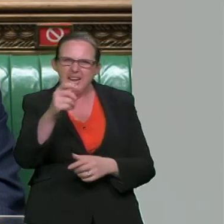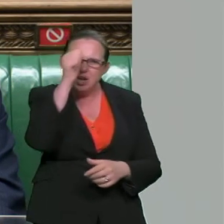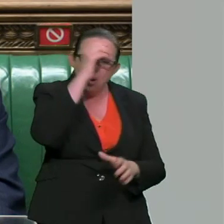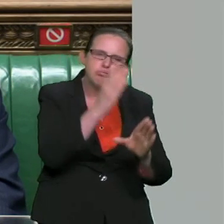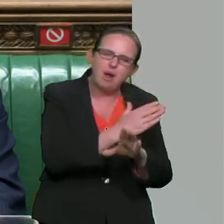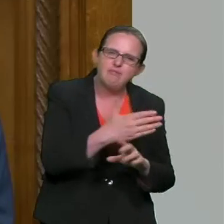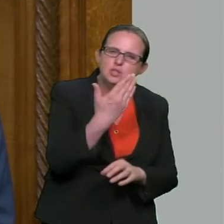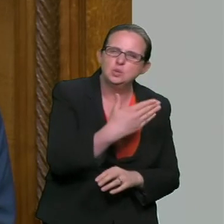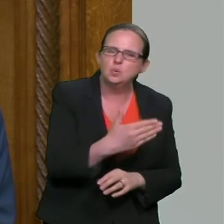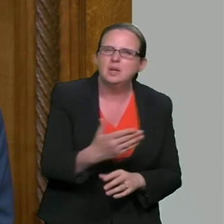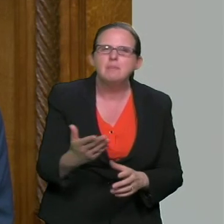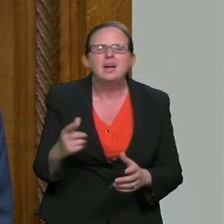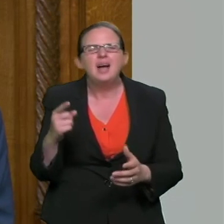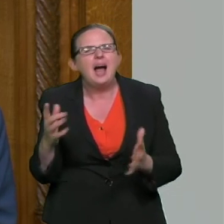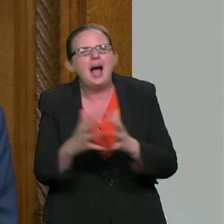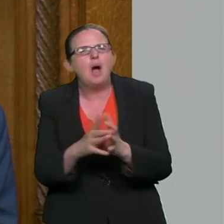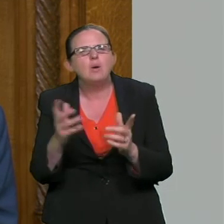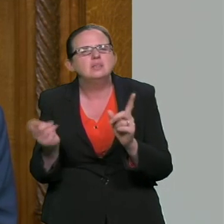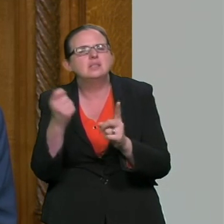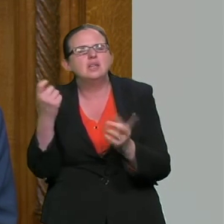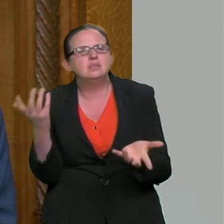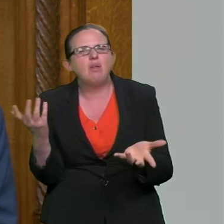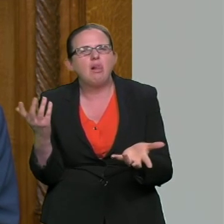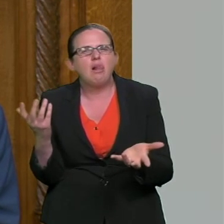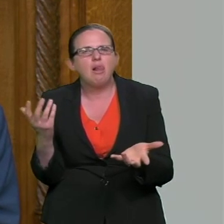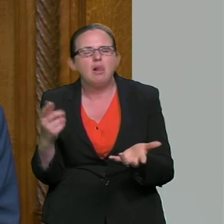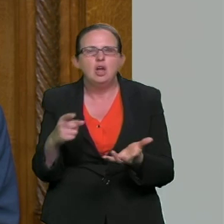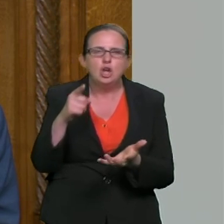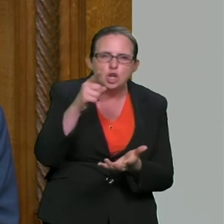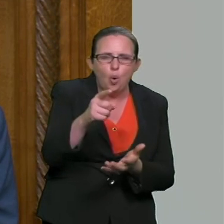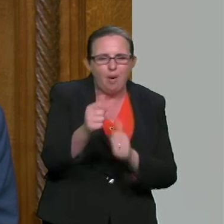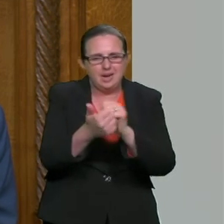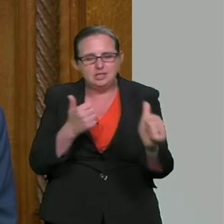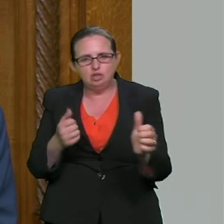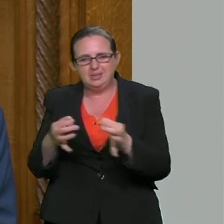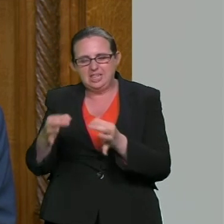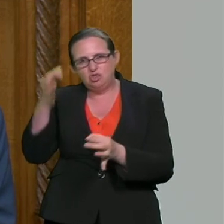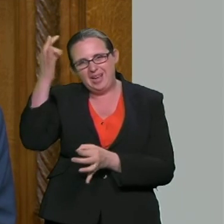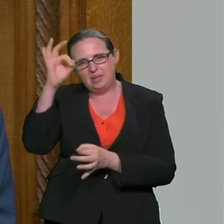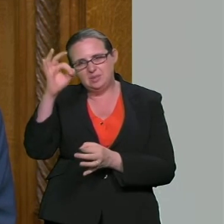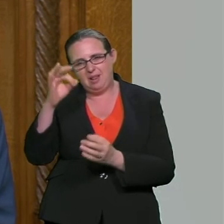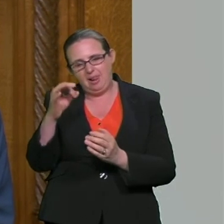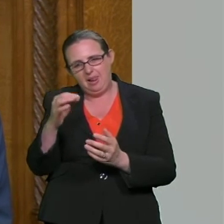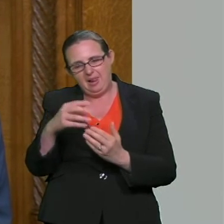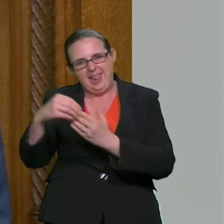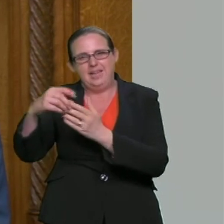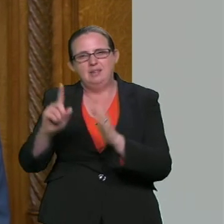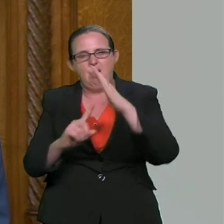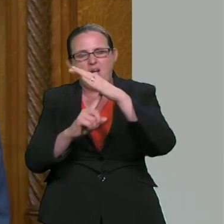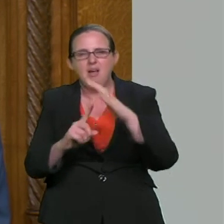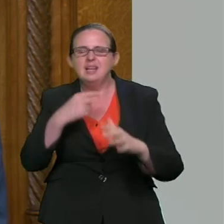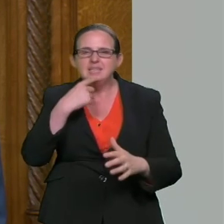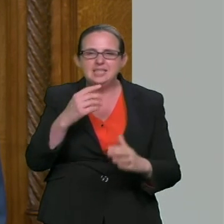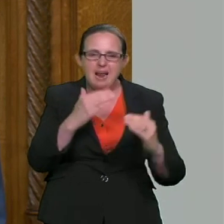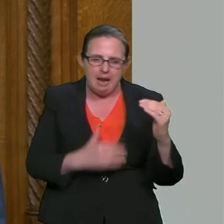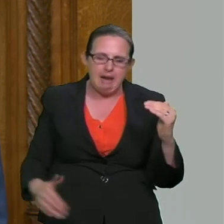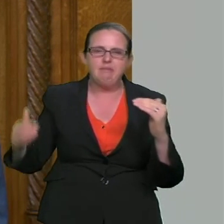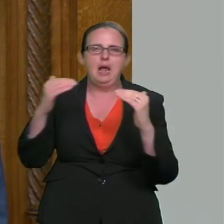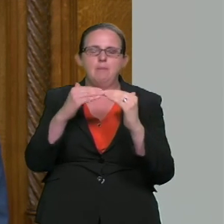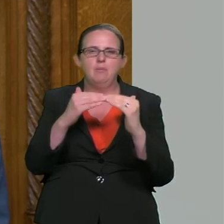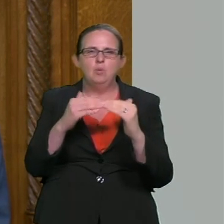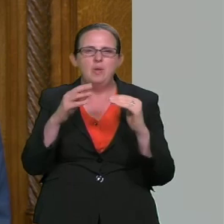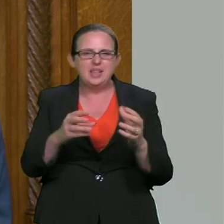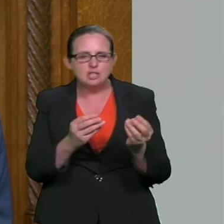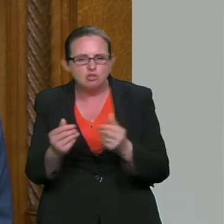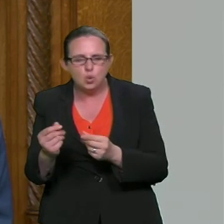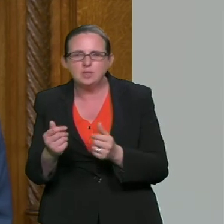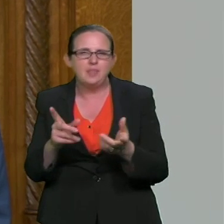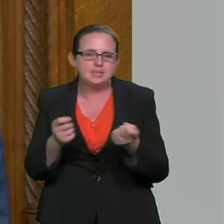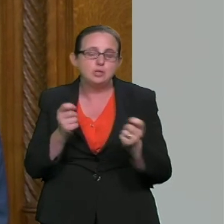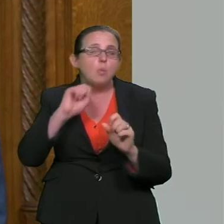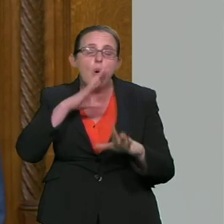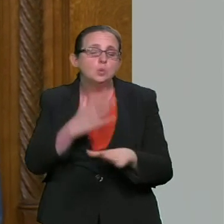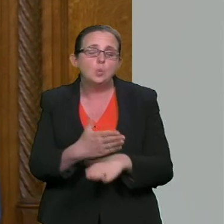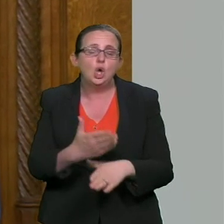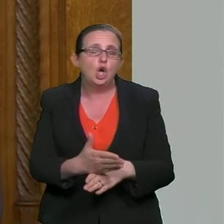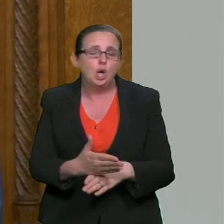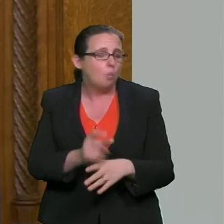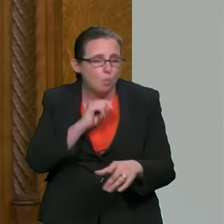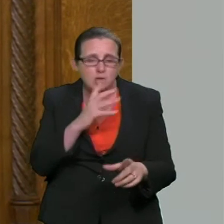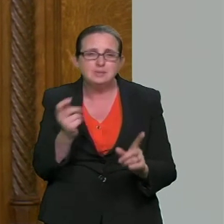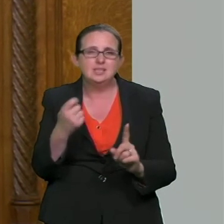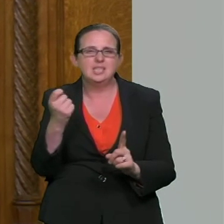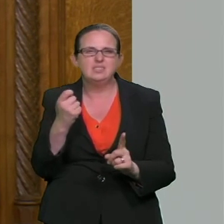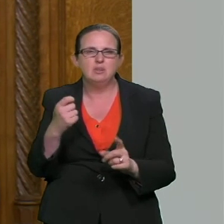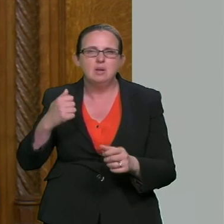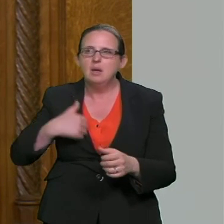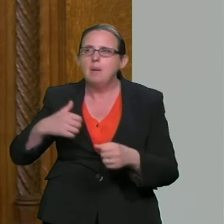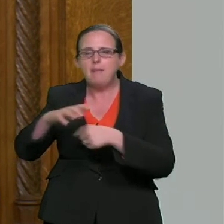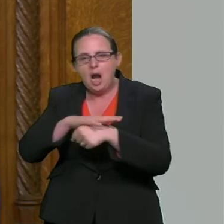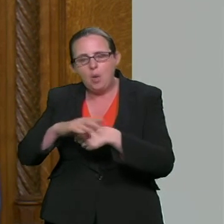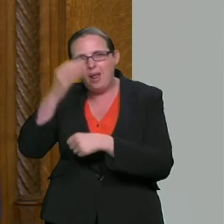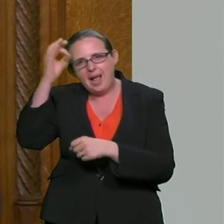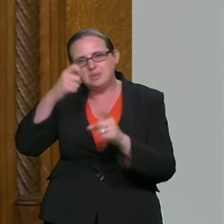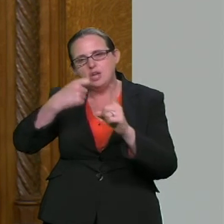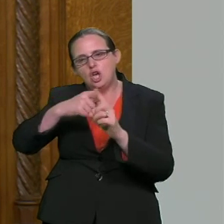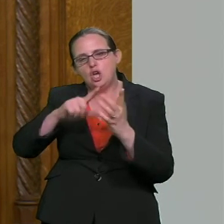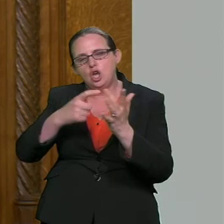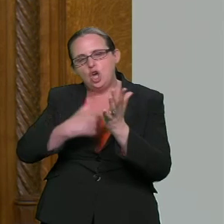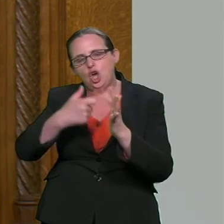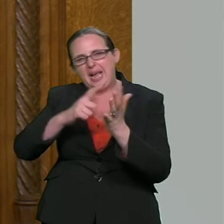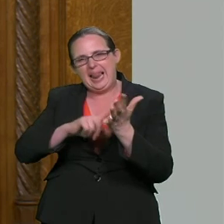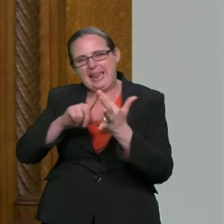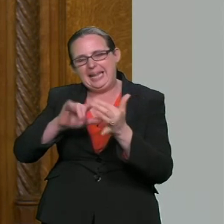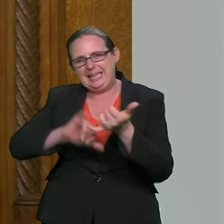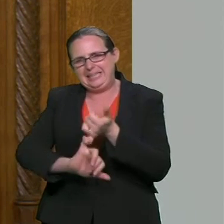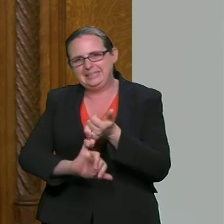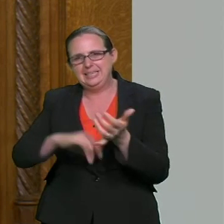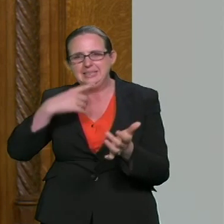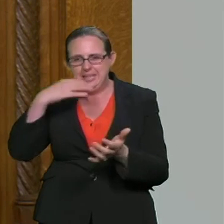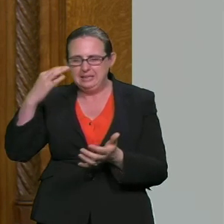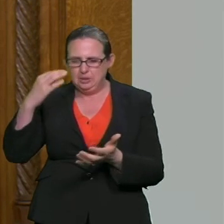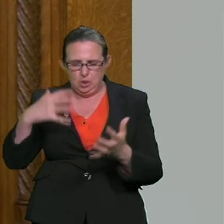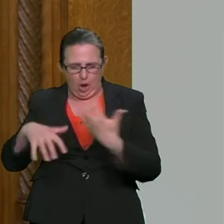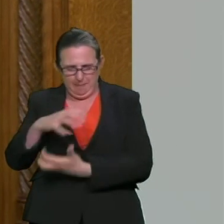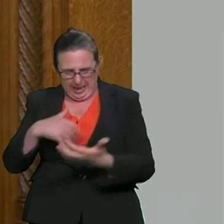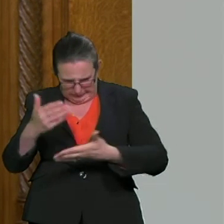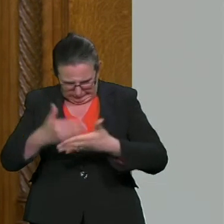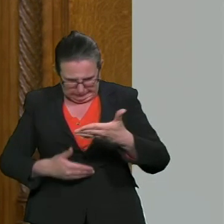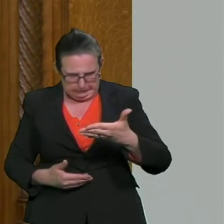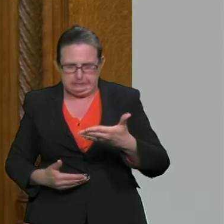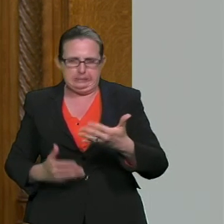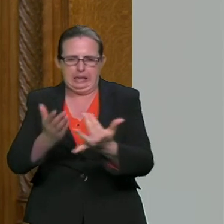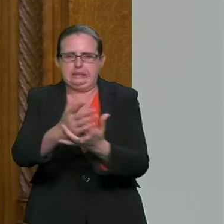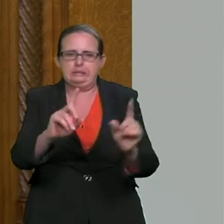What are the markers for success? The fact of the matter is that the head of his own Industrial Strategy Council says that his levelling up, with these resources and with this management team, will not work and will not be successful, and my local Kirklees Council says it is so complex that nothing is flowing down to the grassroots.